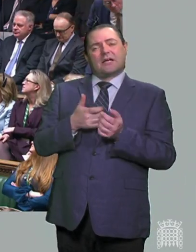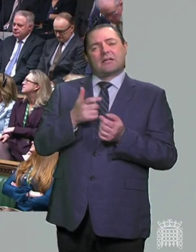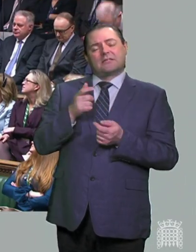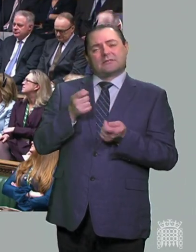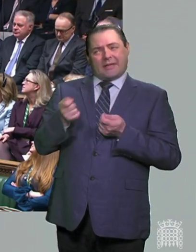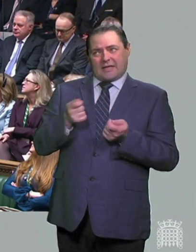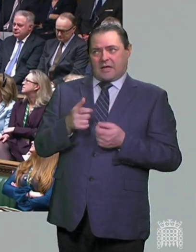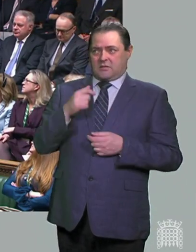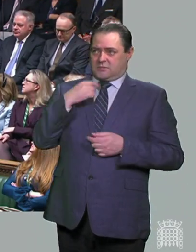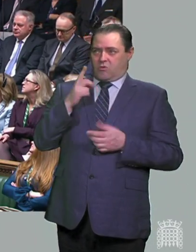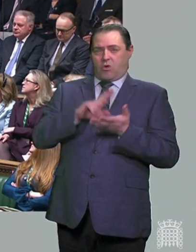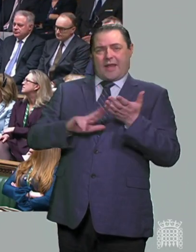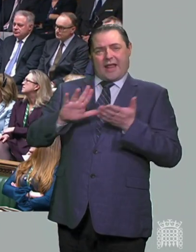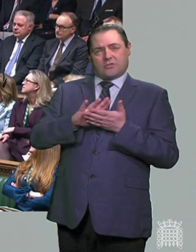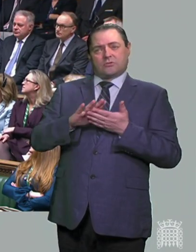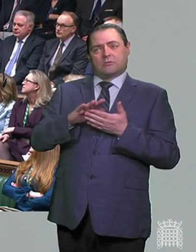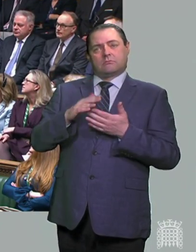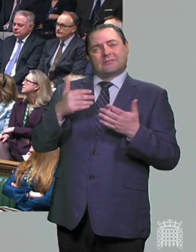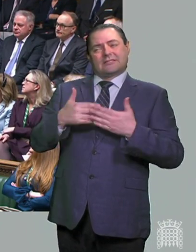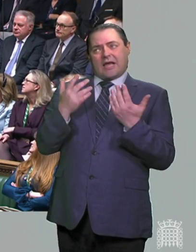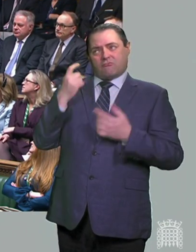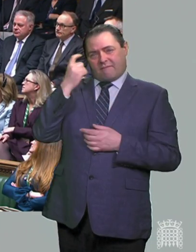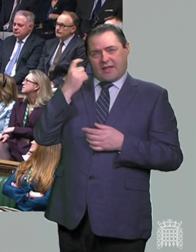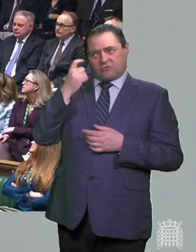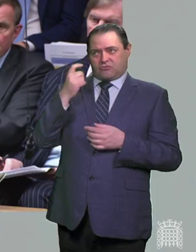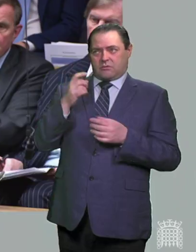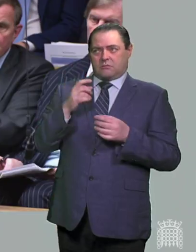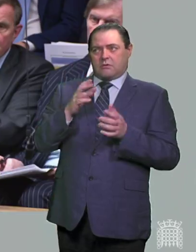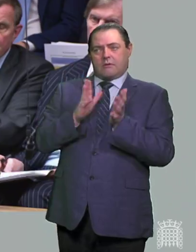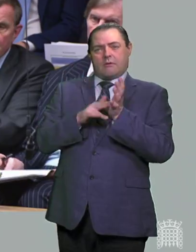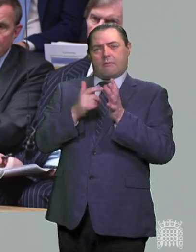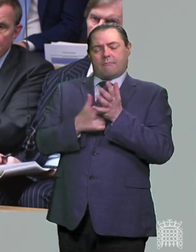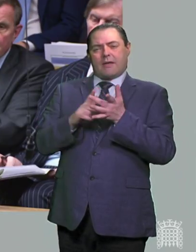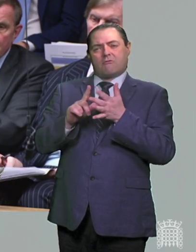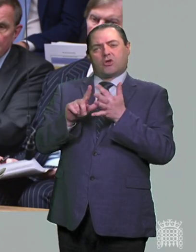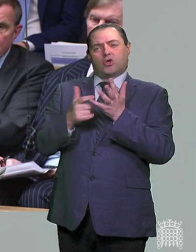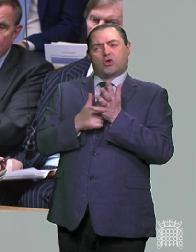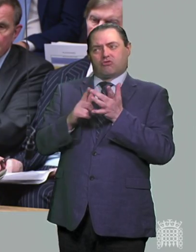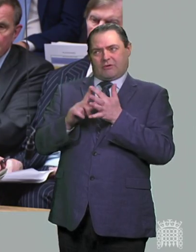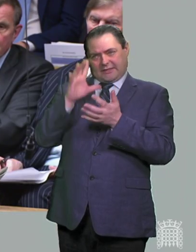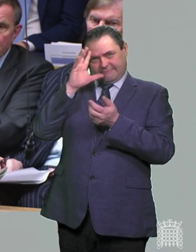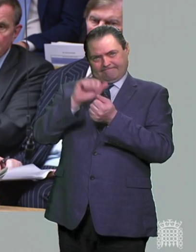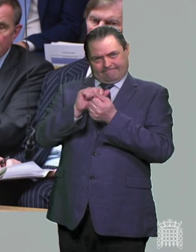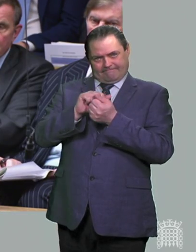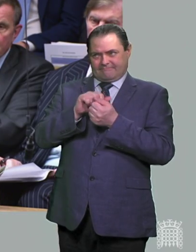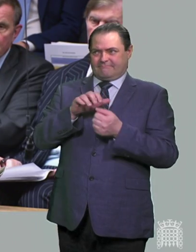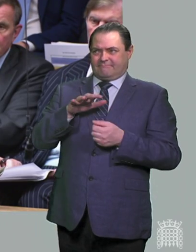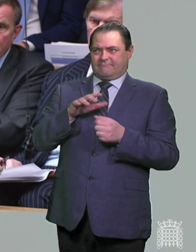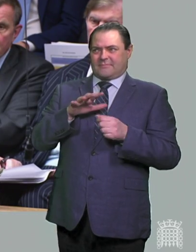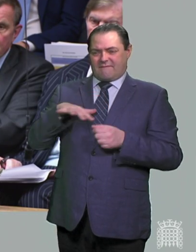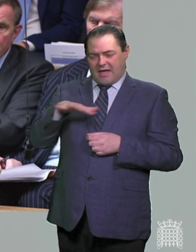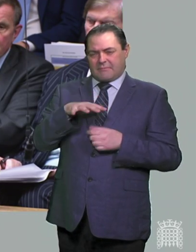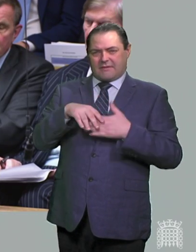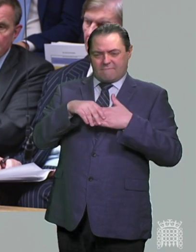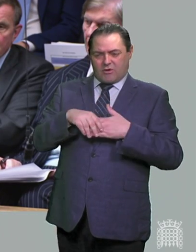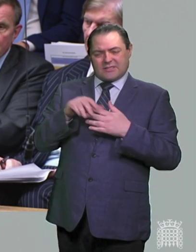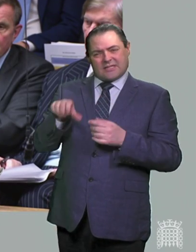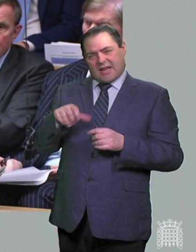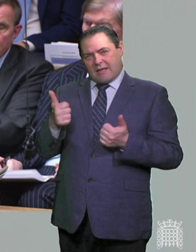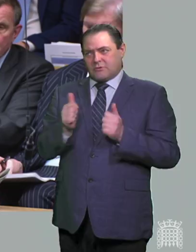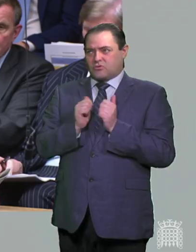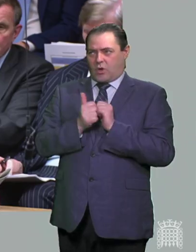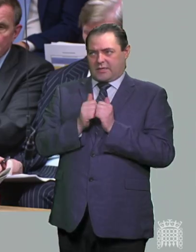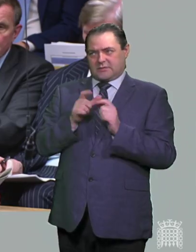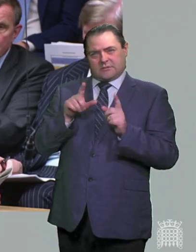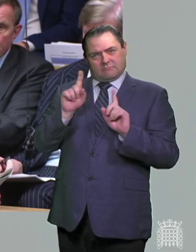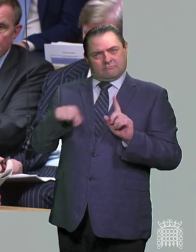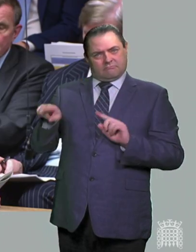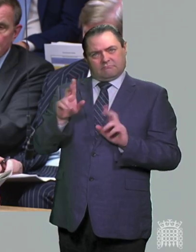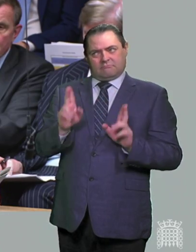Tomorrow is the National Day of Reflection, a Marie Curie-led initiative bringing together communities across the UK to remember family, friends, neighbours and colleagues we have lost.